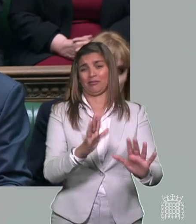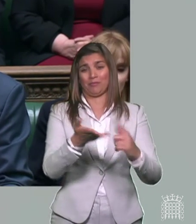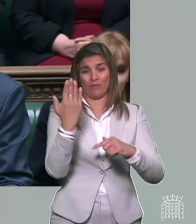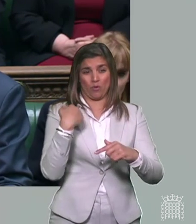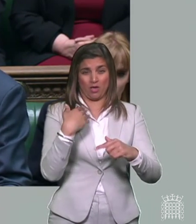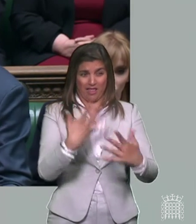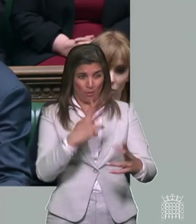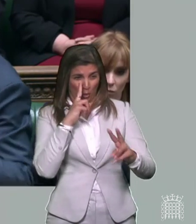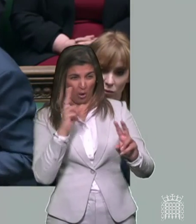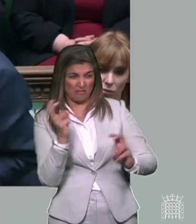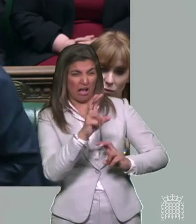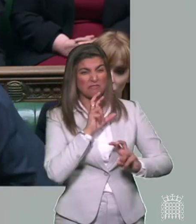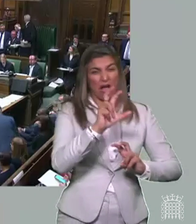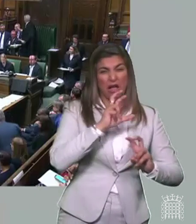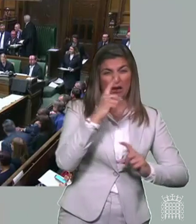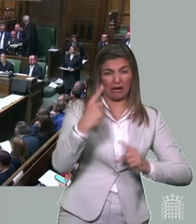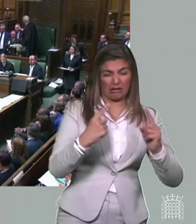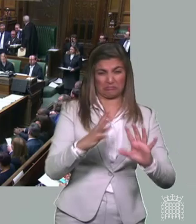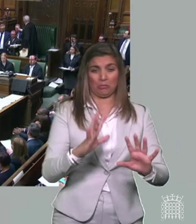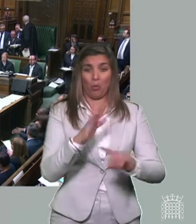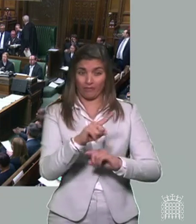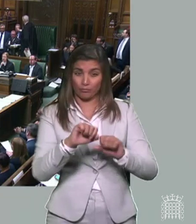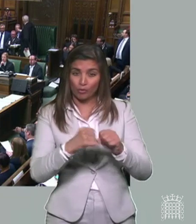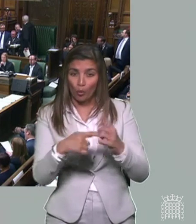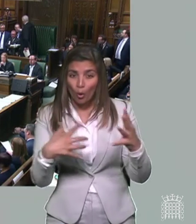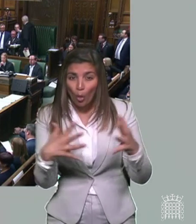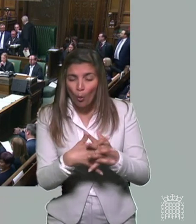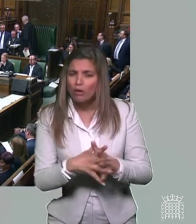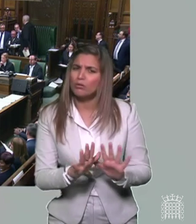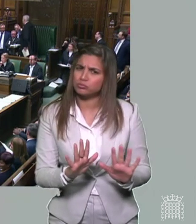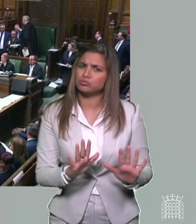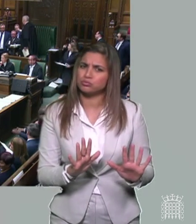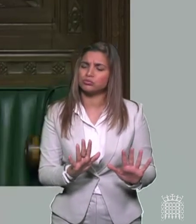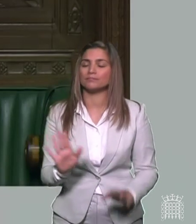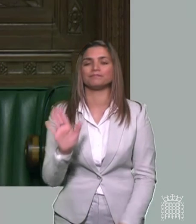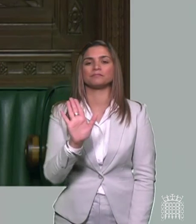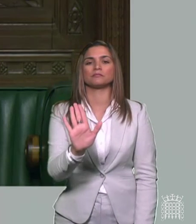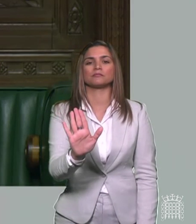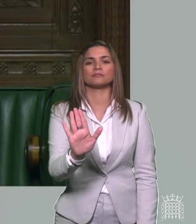Order. Now then, that is the last time.